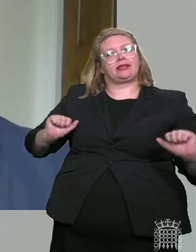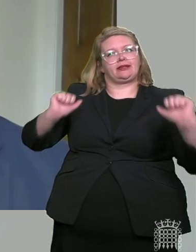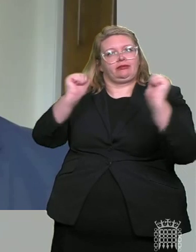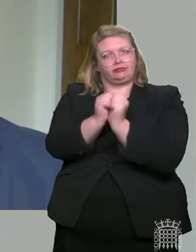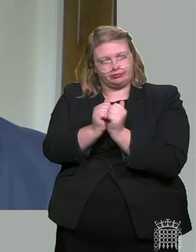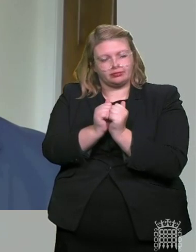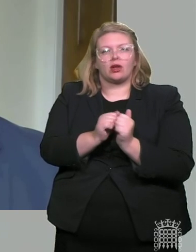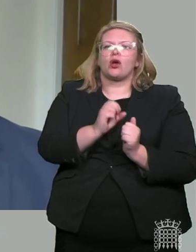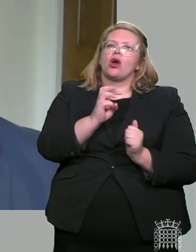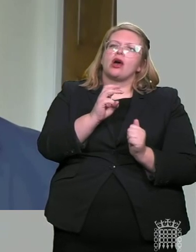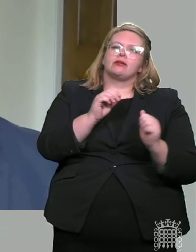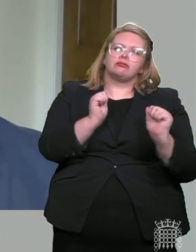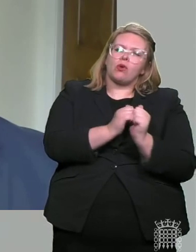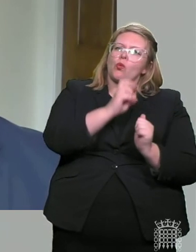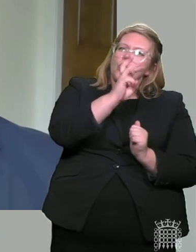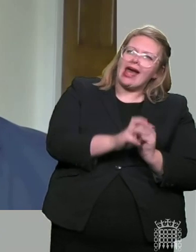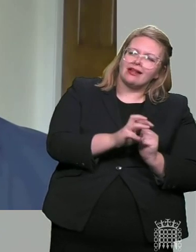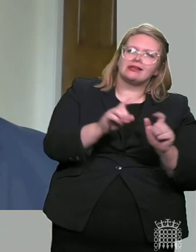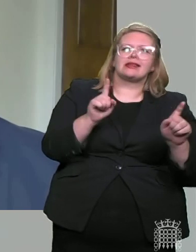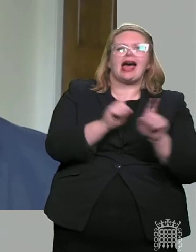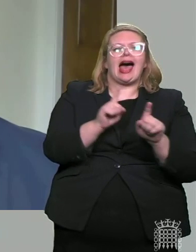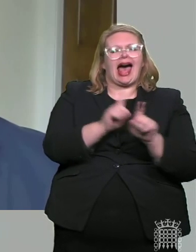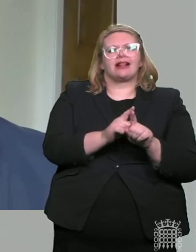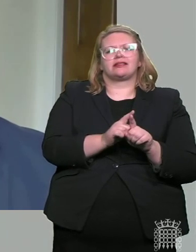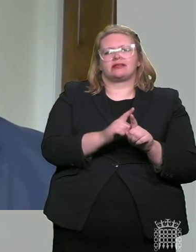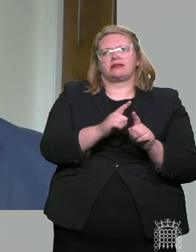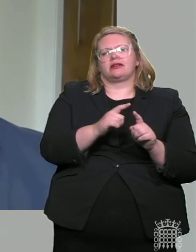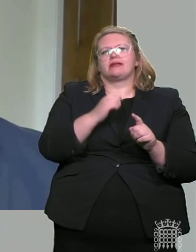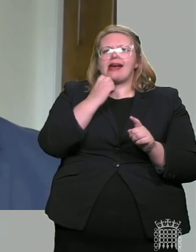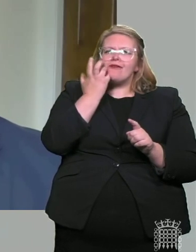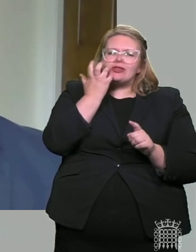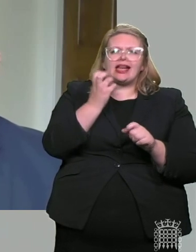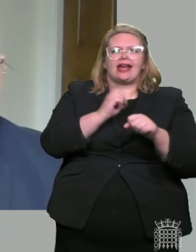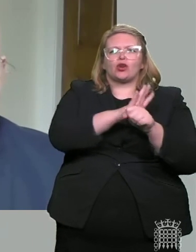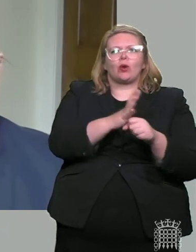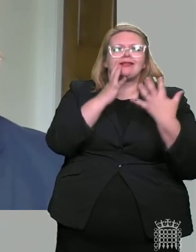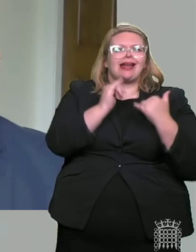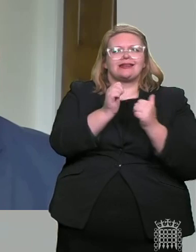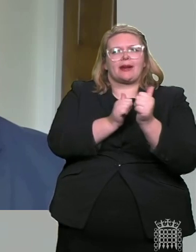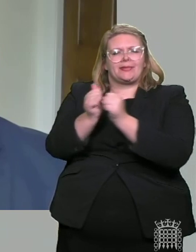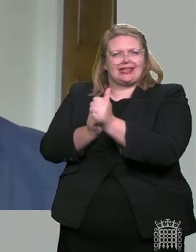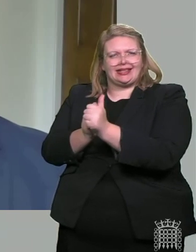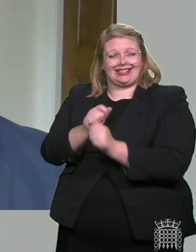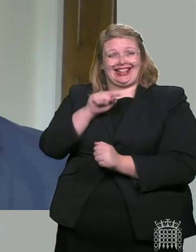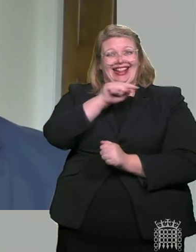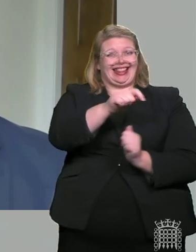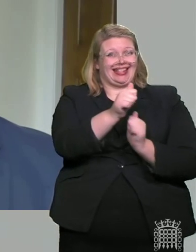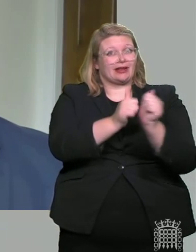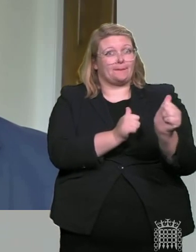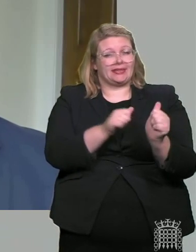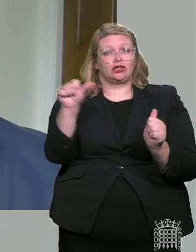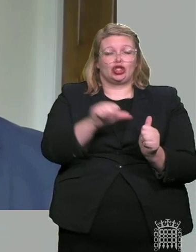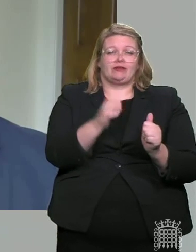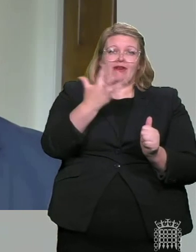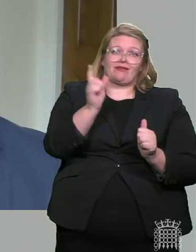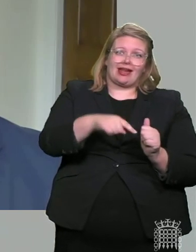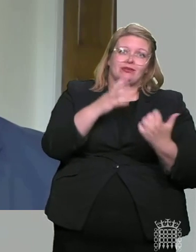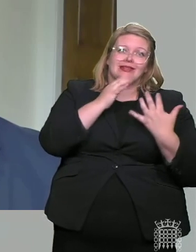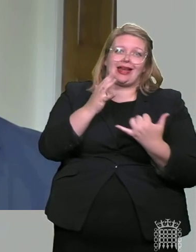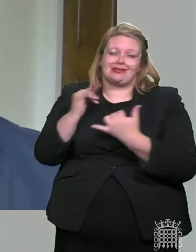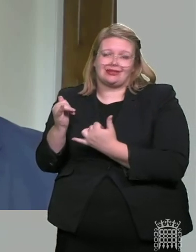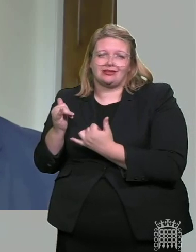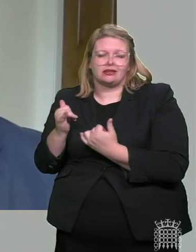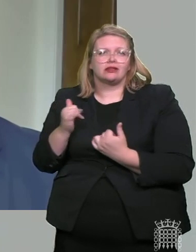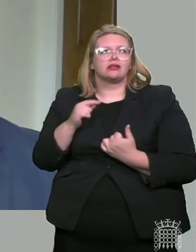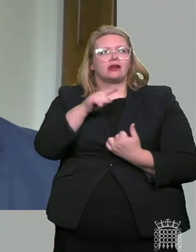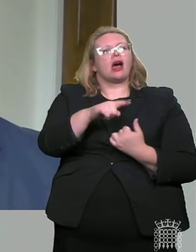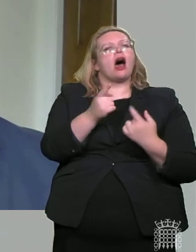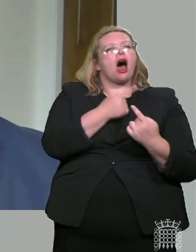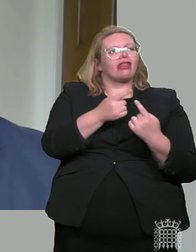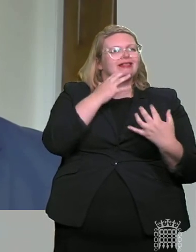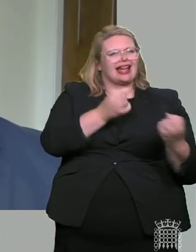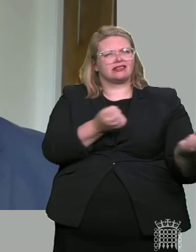between Wales and the Roche pharmaceutical company for 5,000 daily covid tests, instructing the company to “reserve all additional Covid tests”to England.